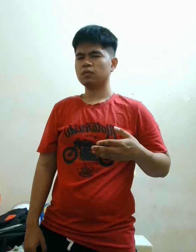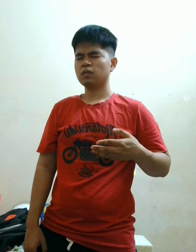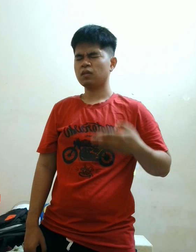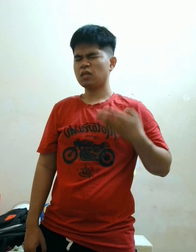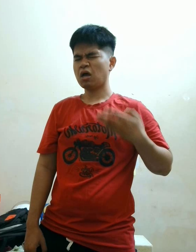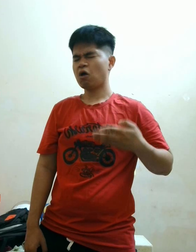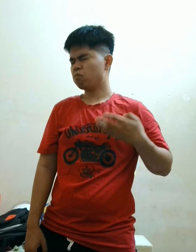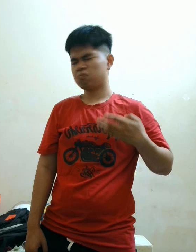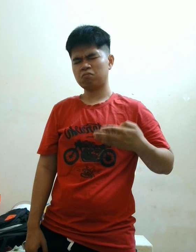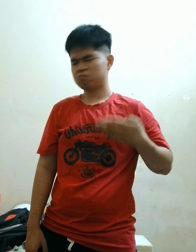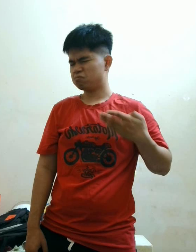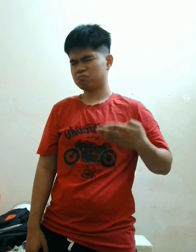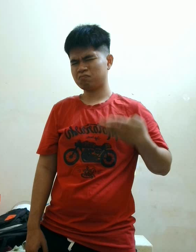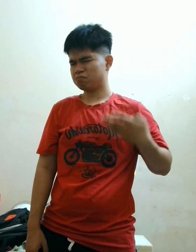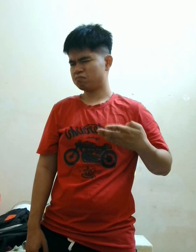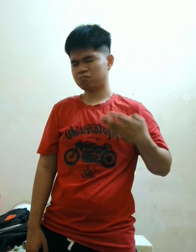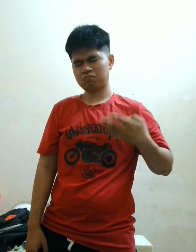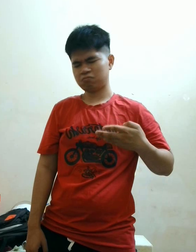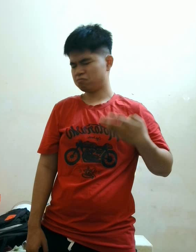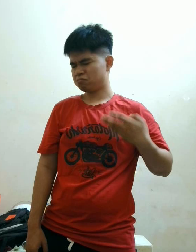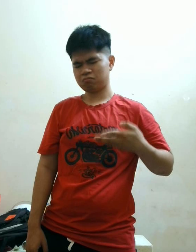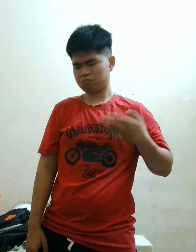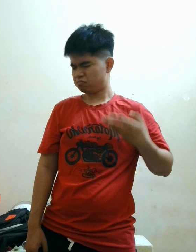nong